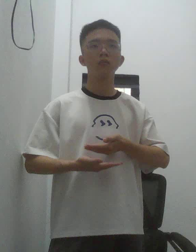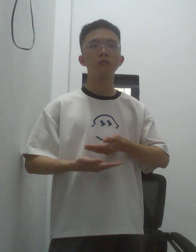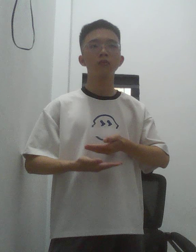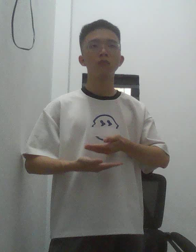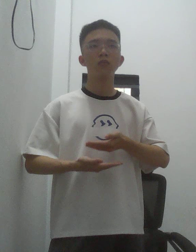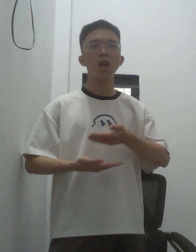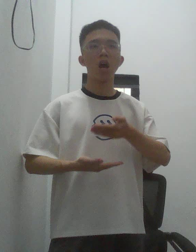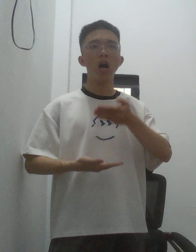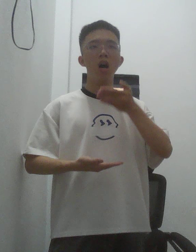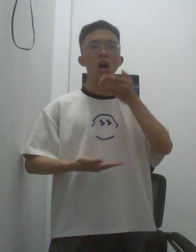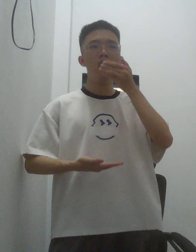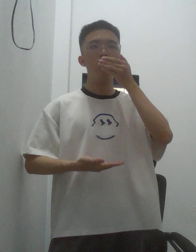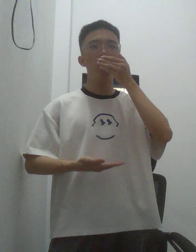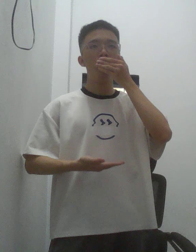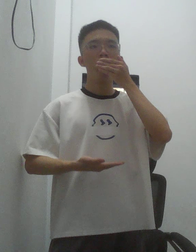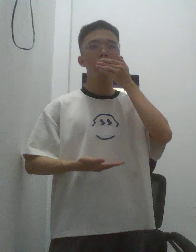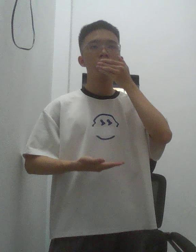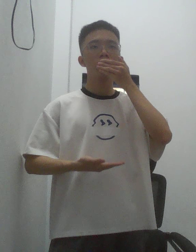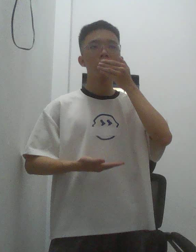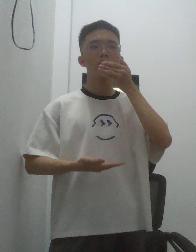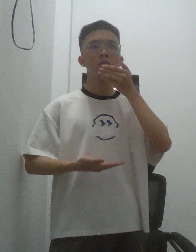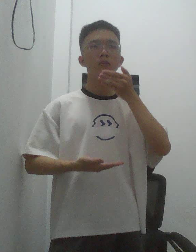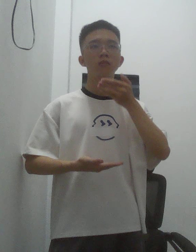sup